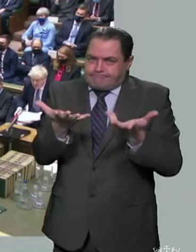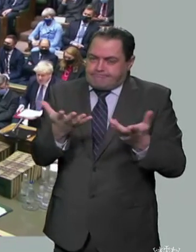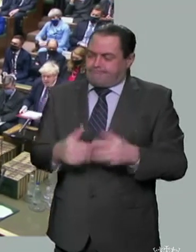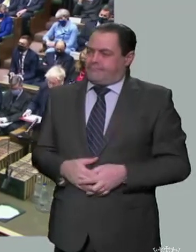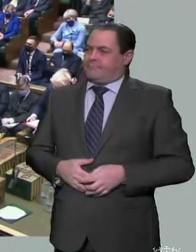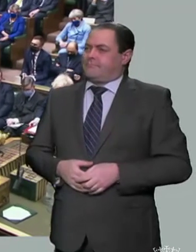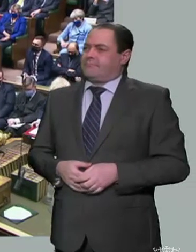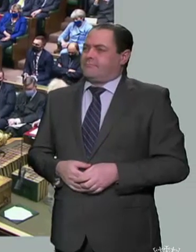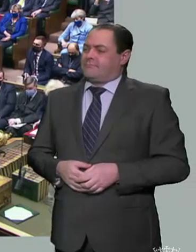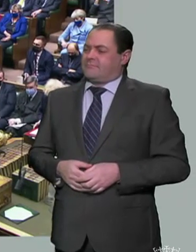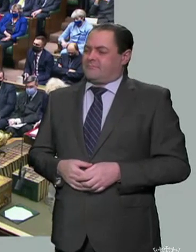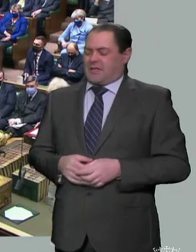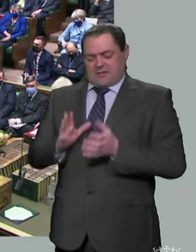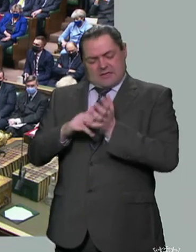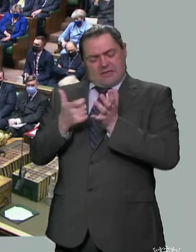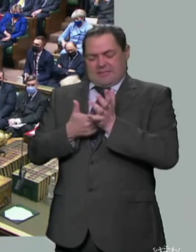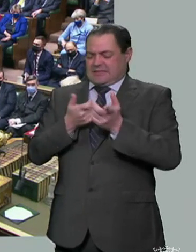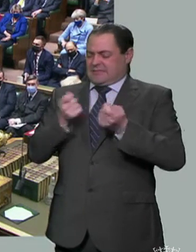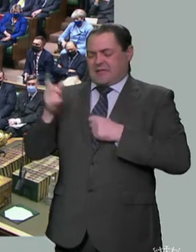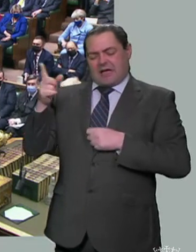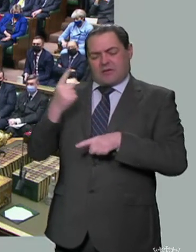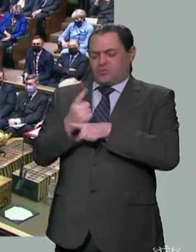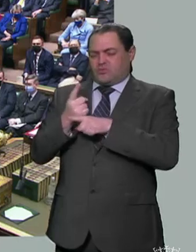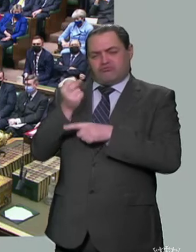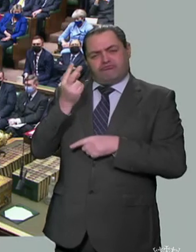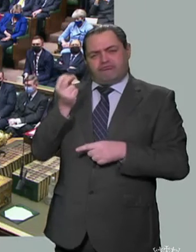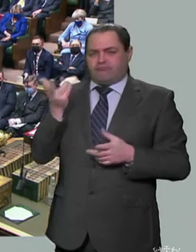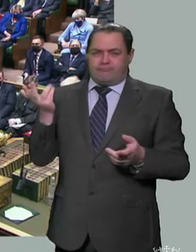The right honourable Gentleman is talking, I am afraid, total nonsense.